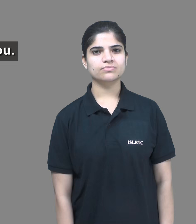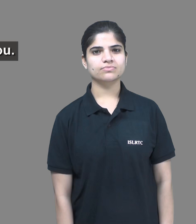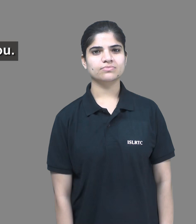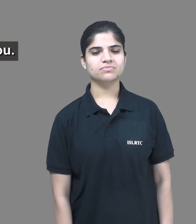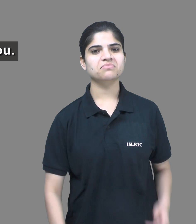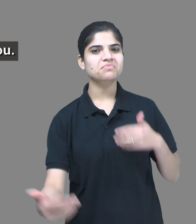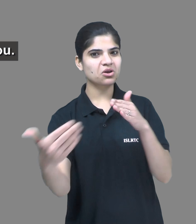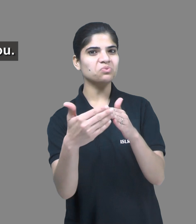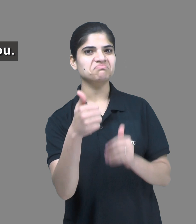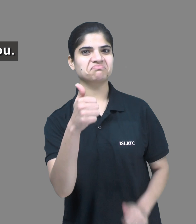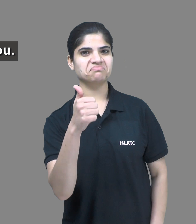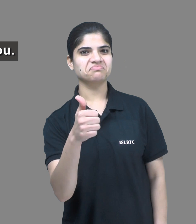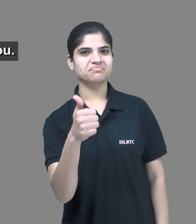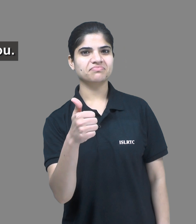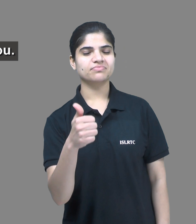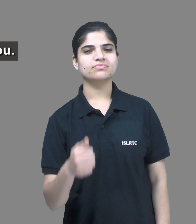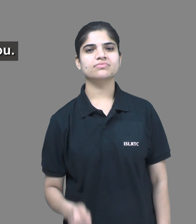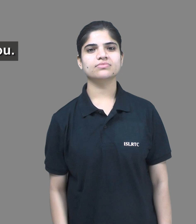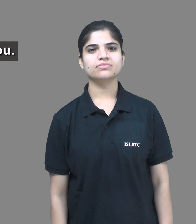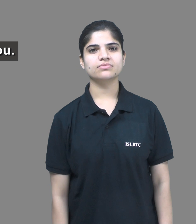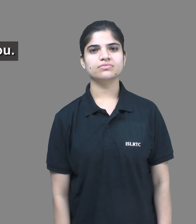Nice to Meet You